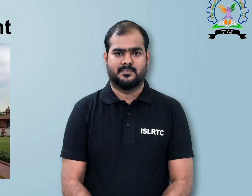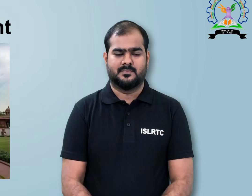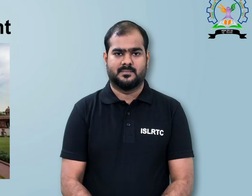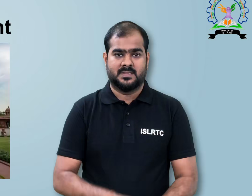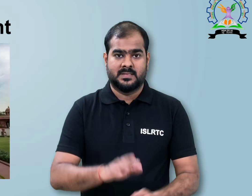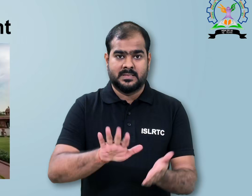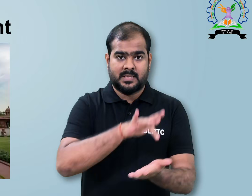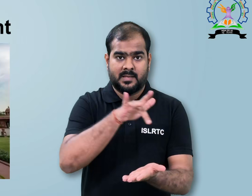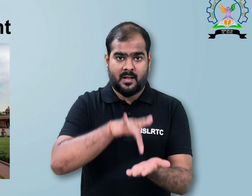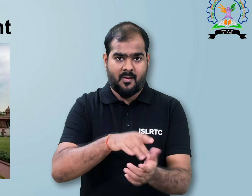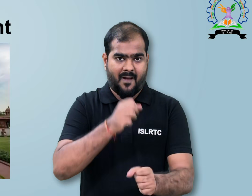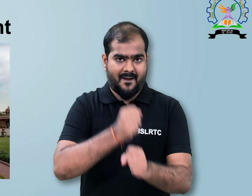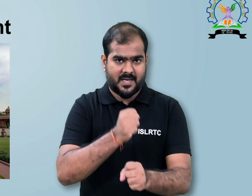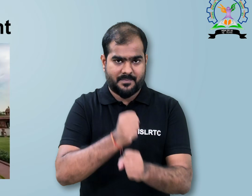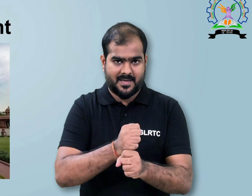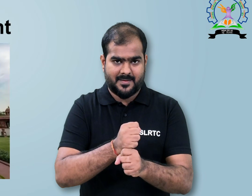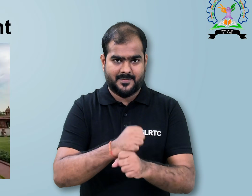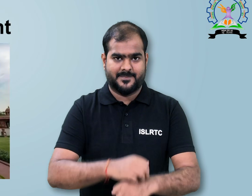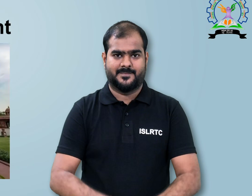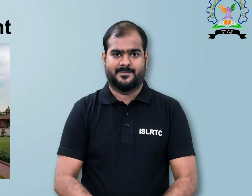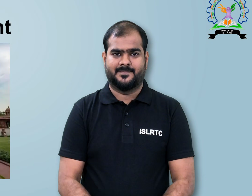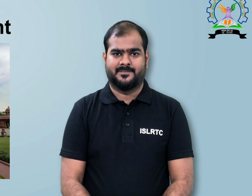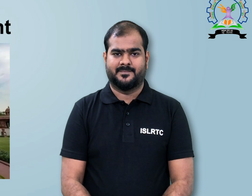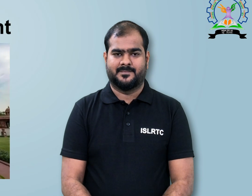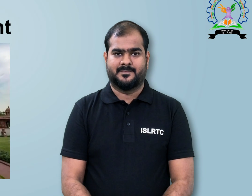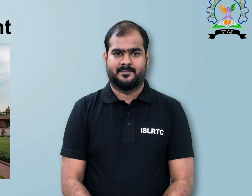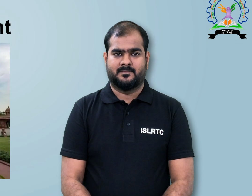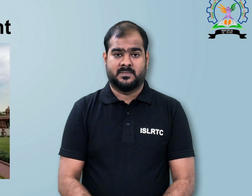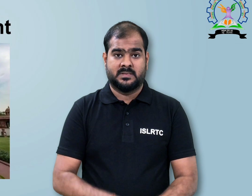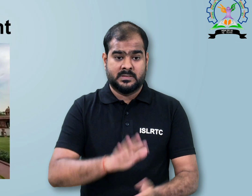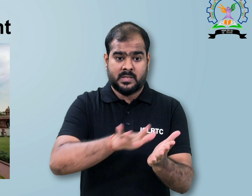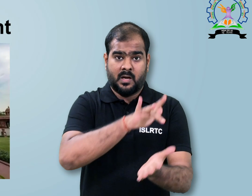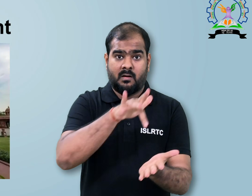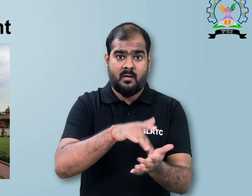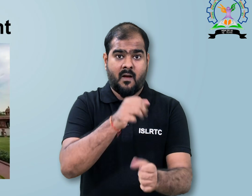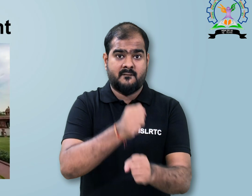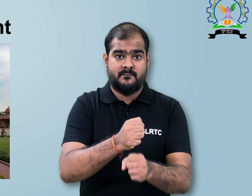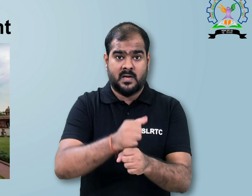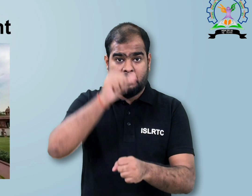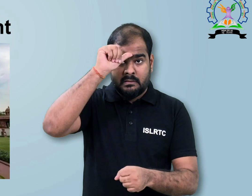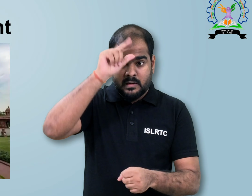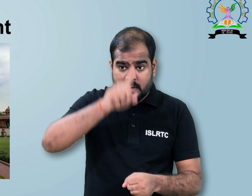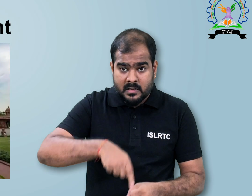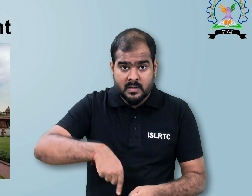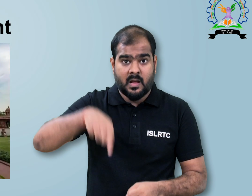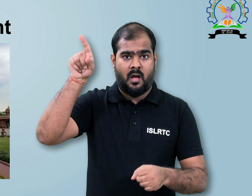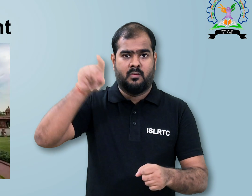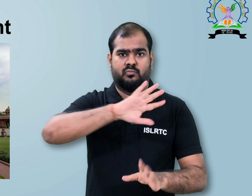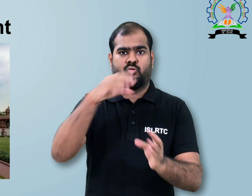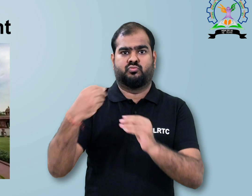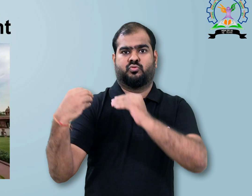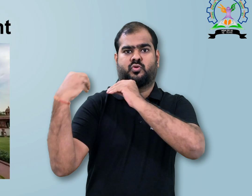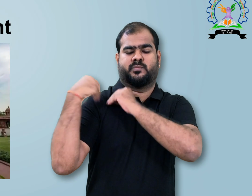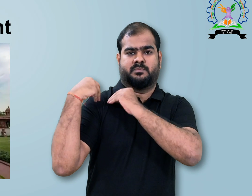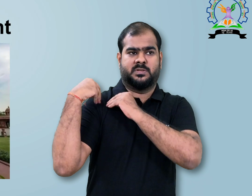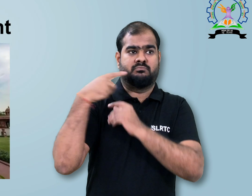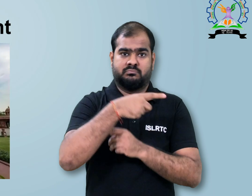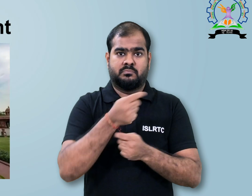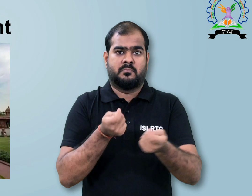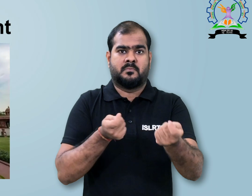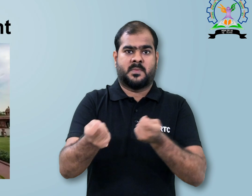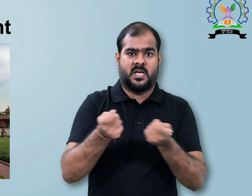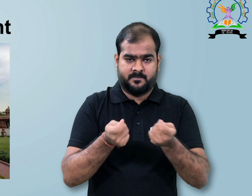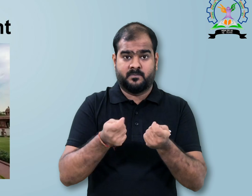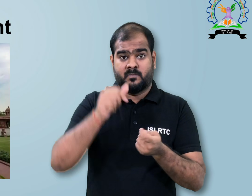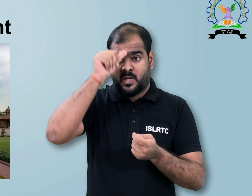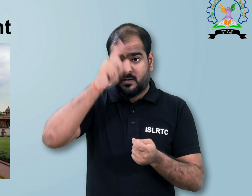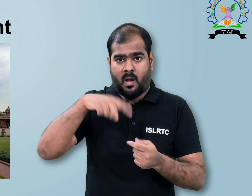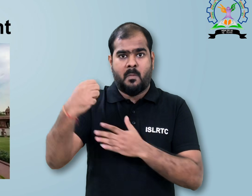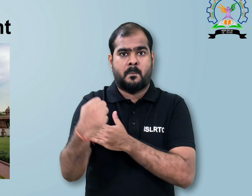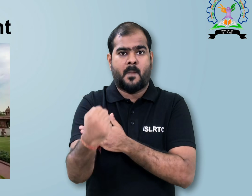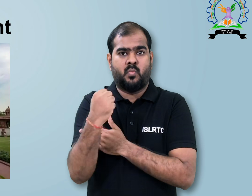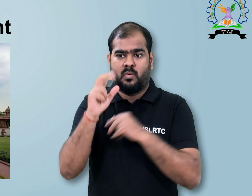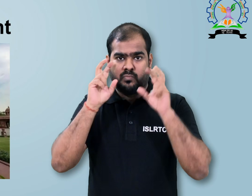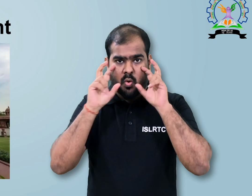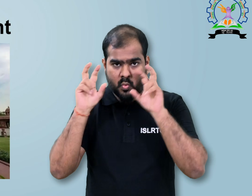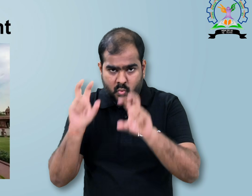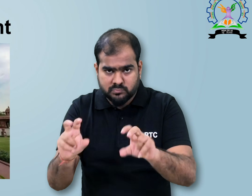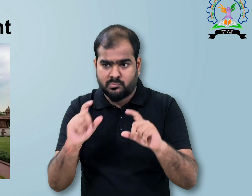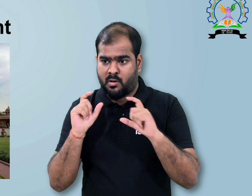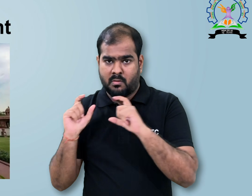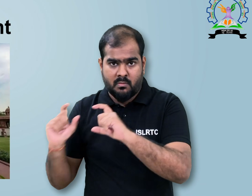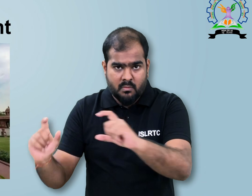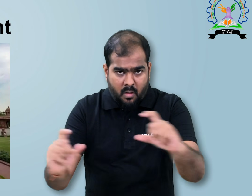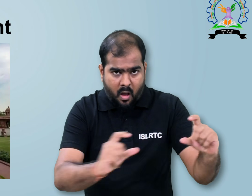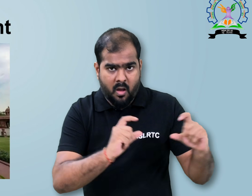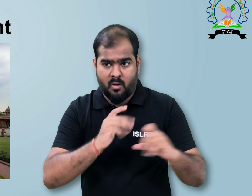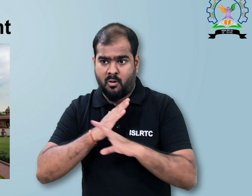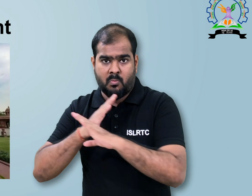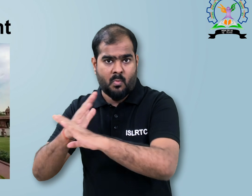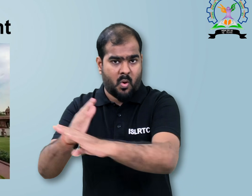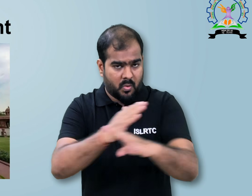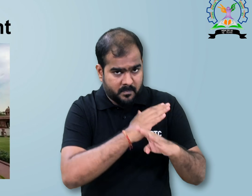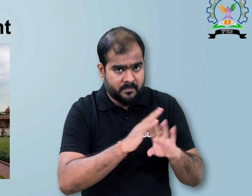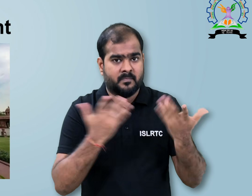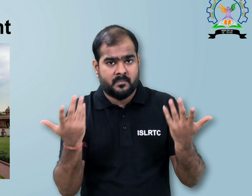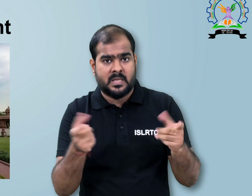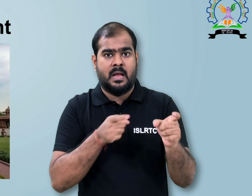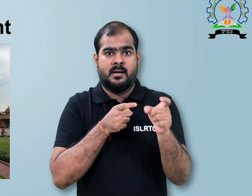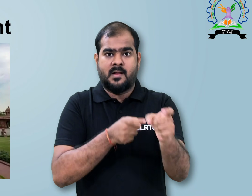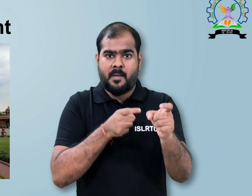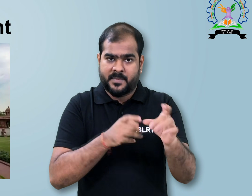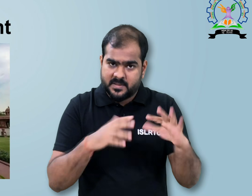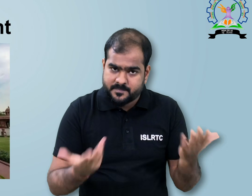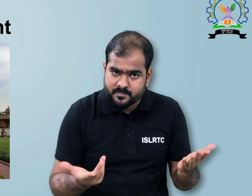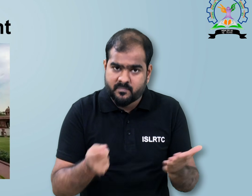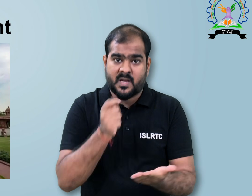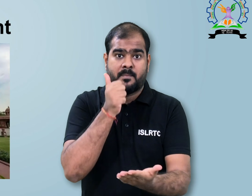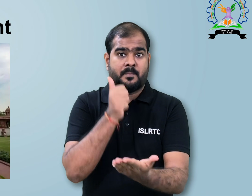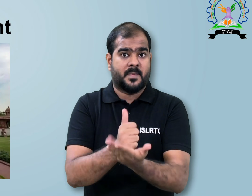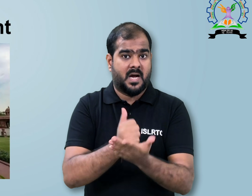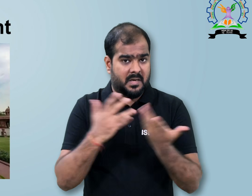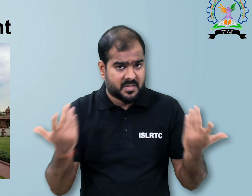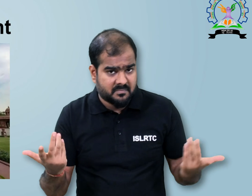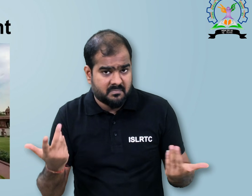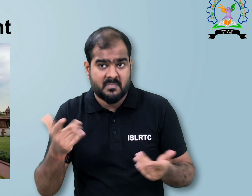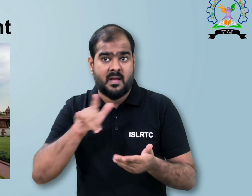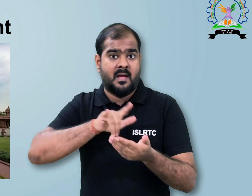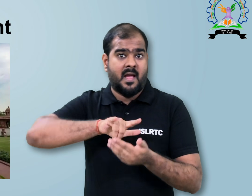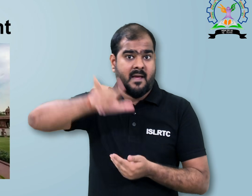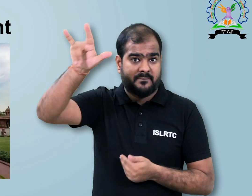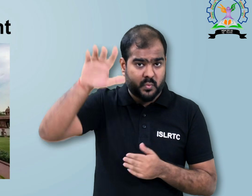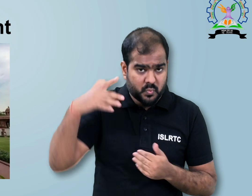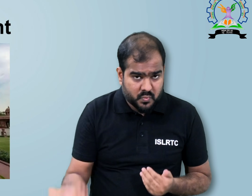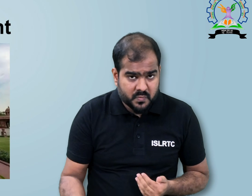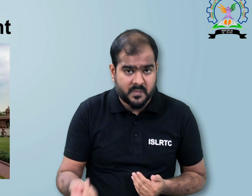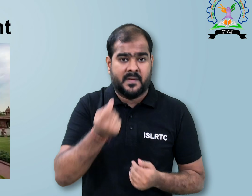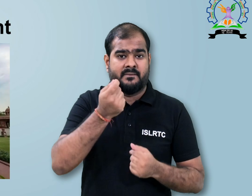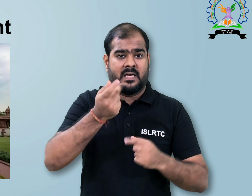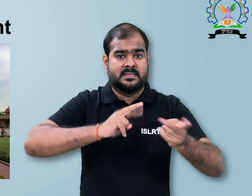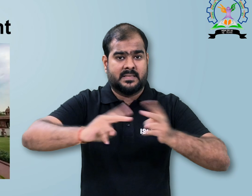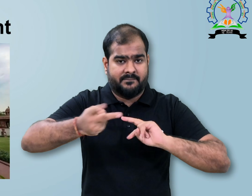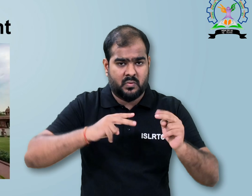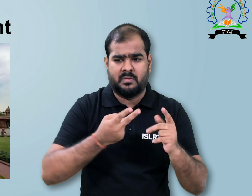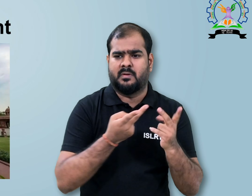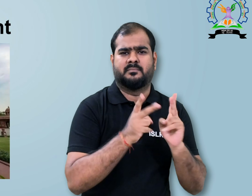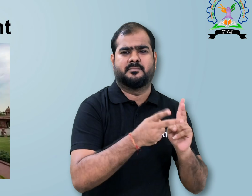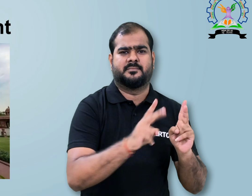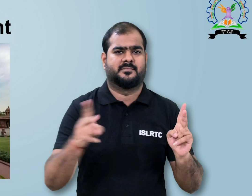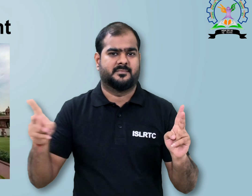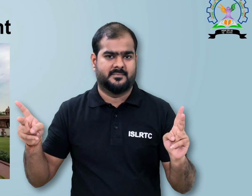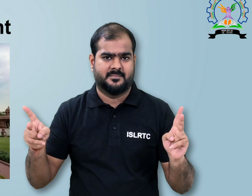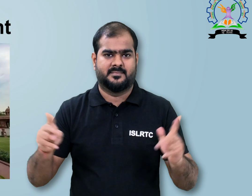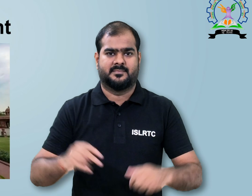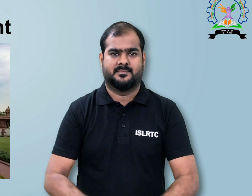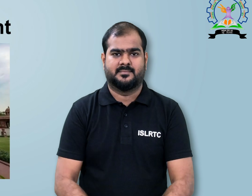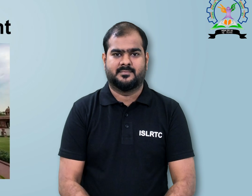Central Government The Central Government is the government of India. This government works at the national level and is responsible for work related to the entire nation, like defence, banking, foreign trade, etc.